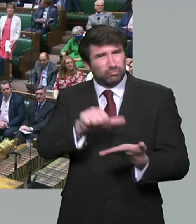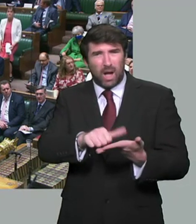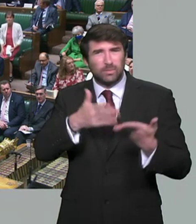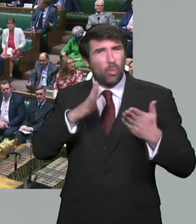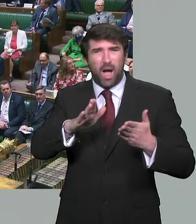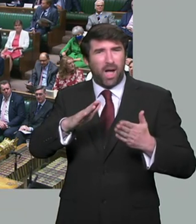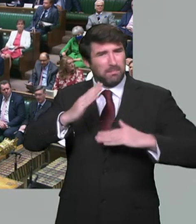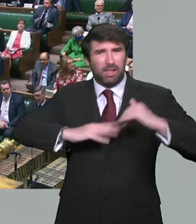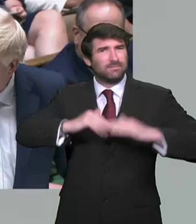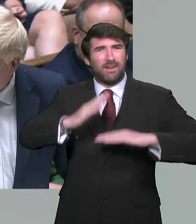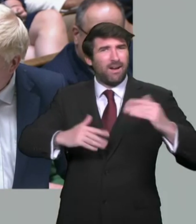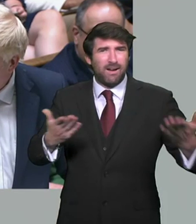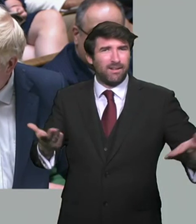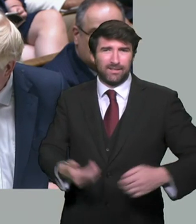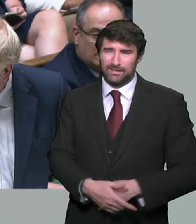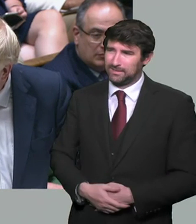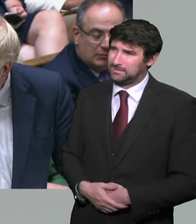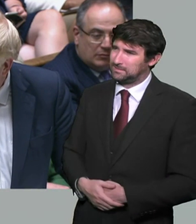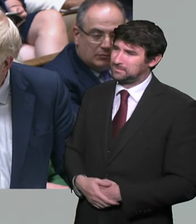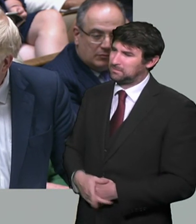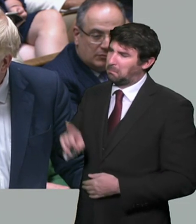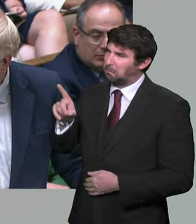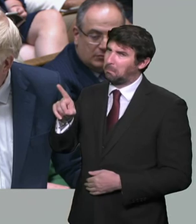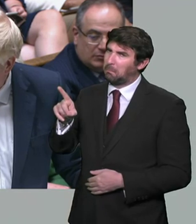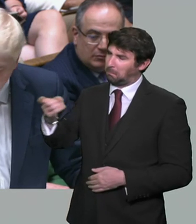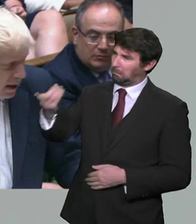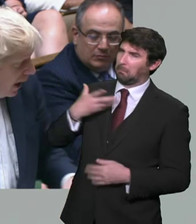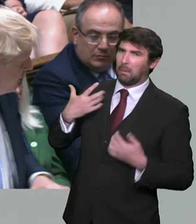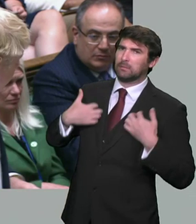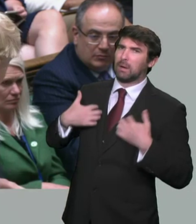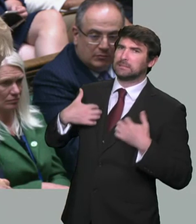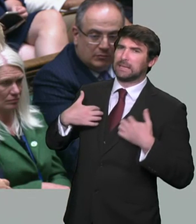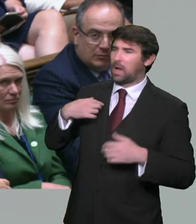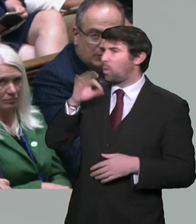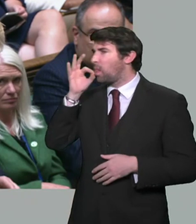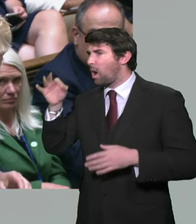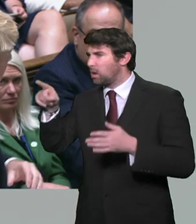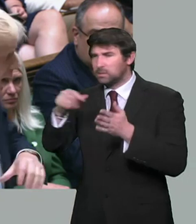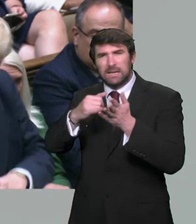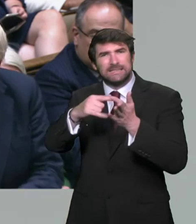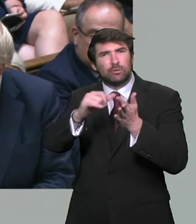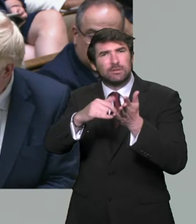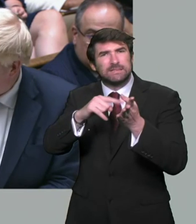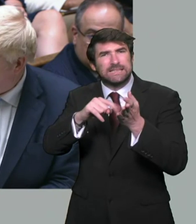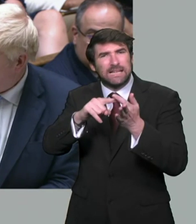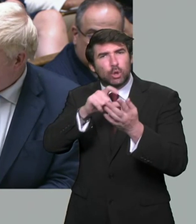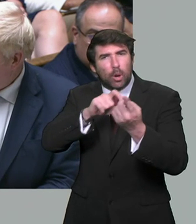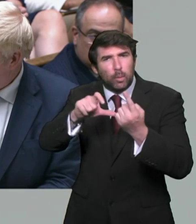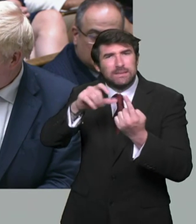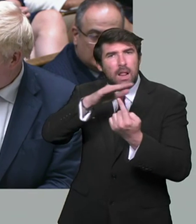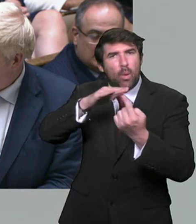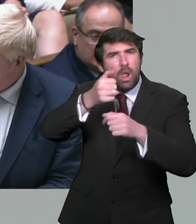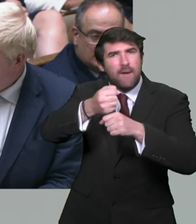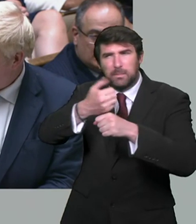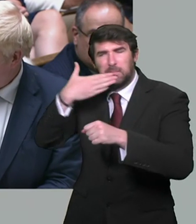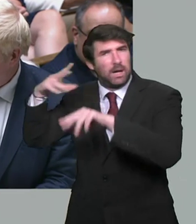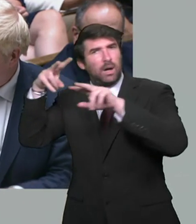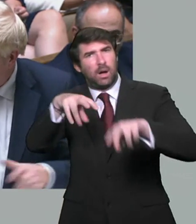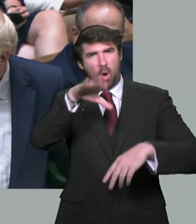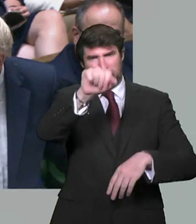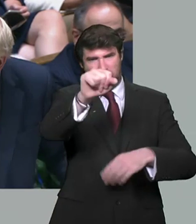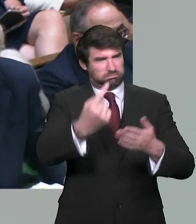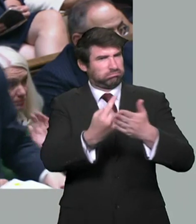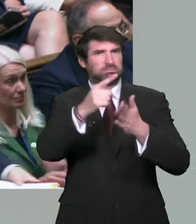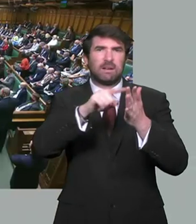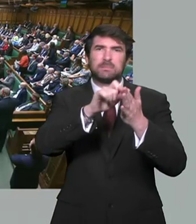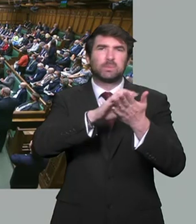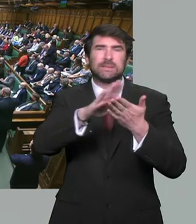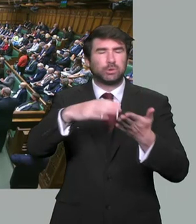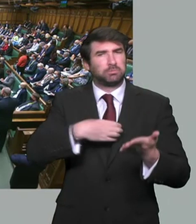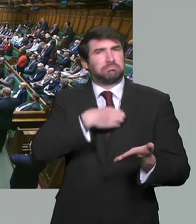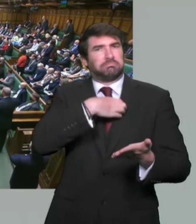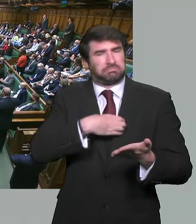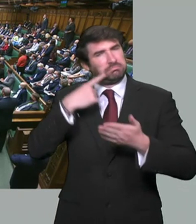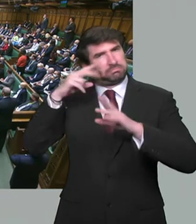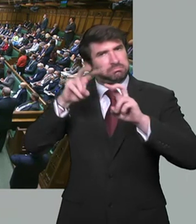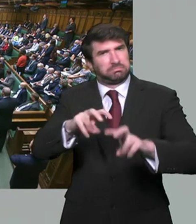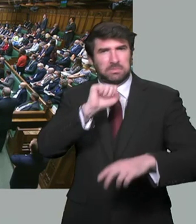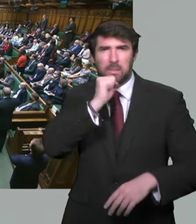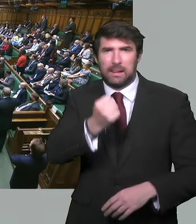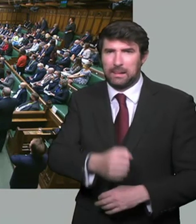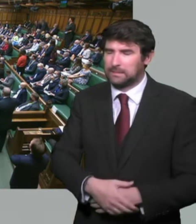My honourable Friend raises a very important point. I will study the detail and ask the Secretary of State for Housing, Communities and Local Government to take up the matter directly.